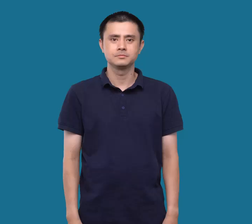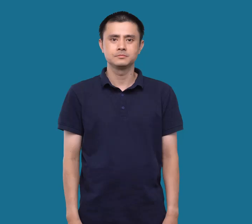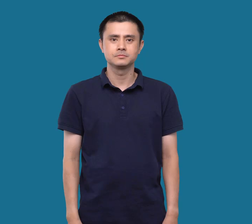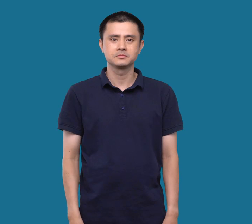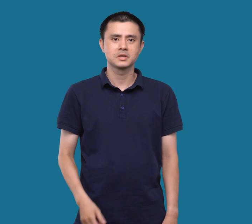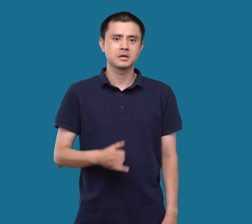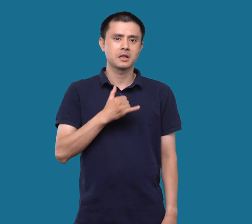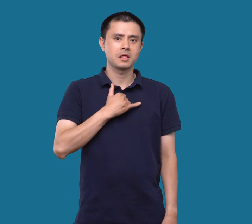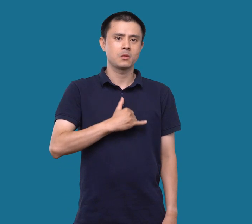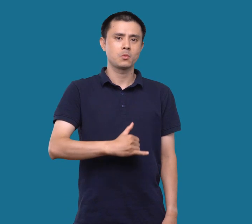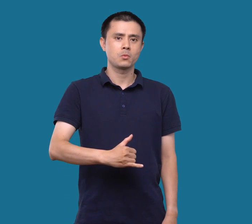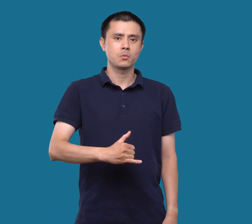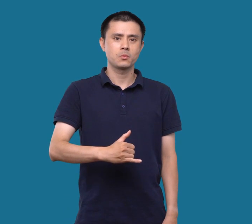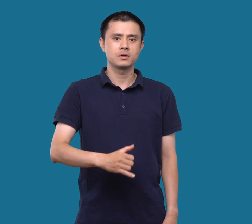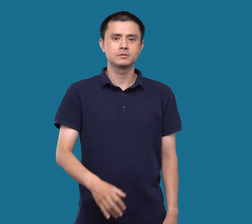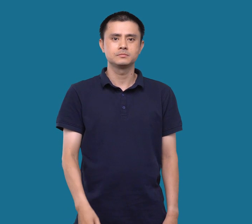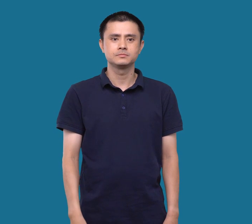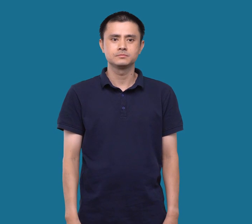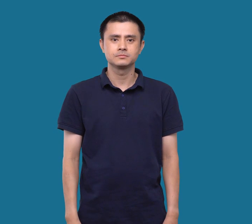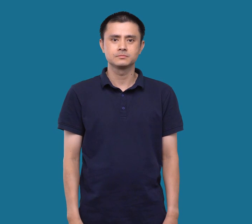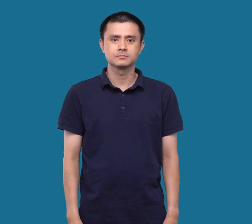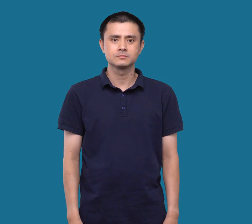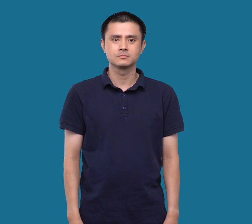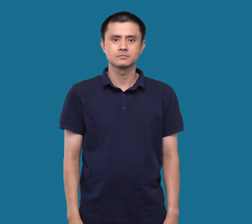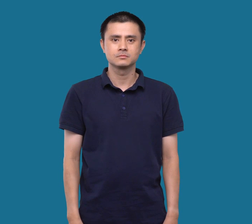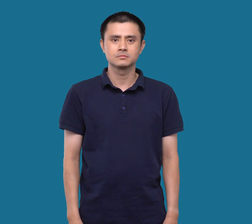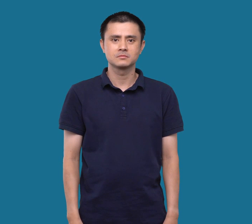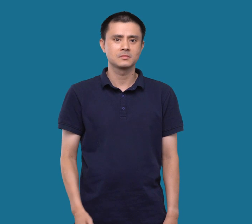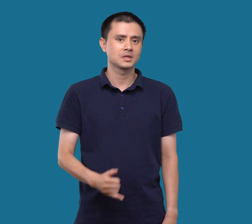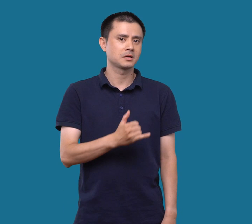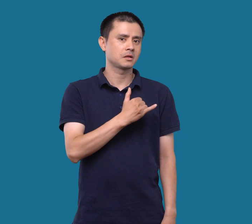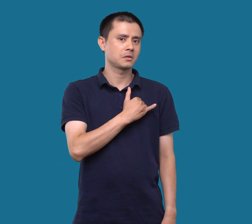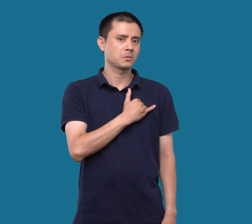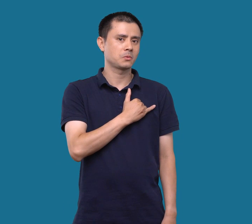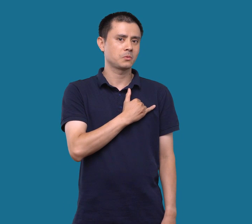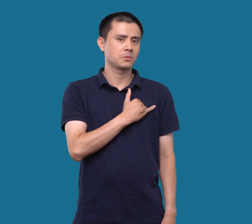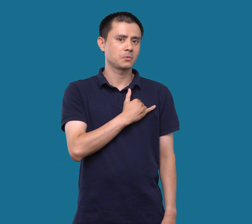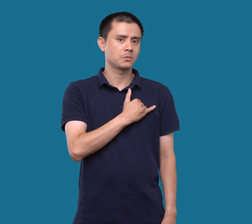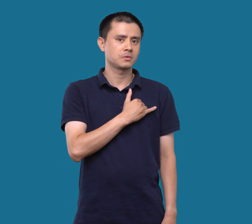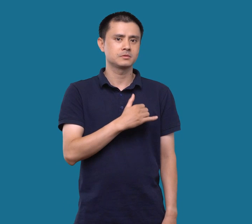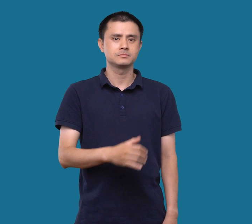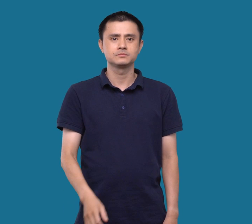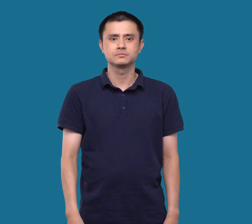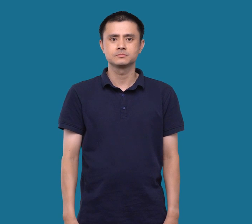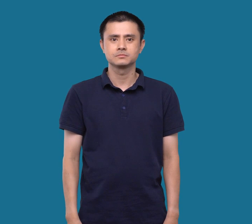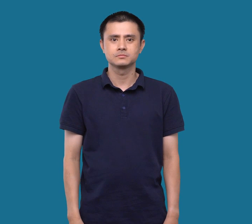người yêu